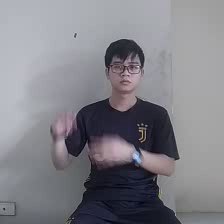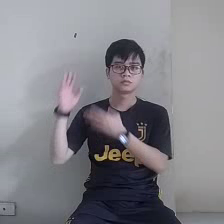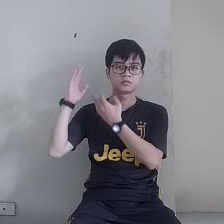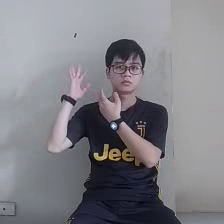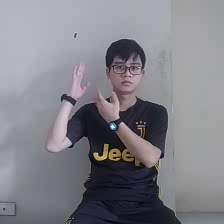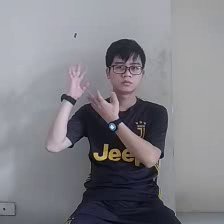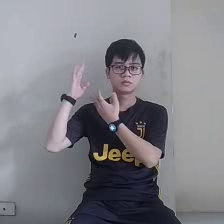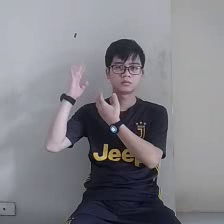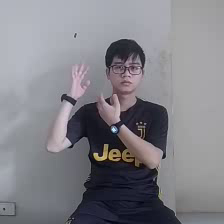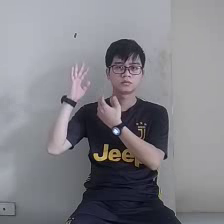Cho